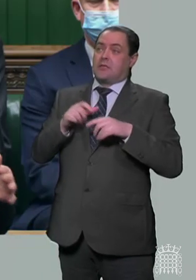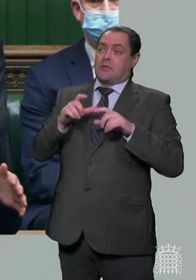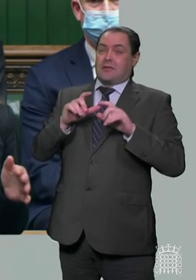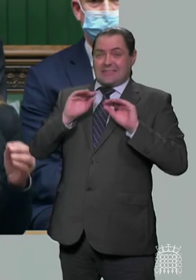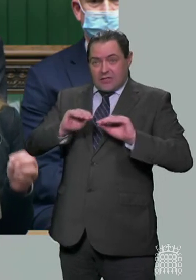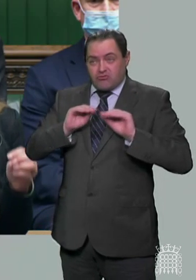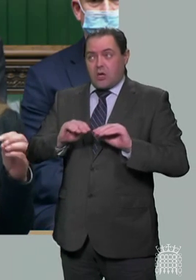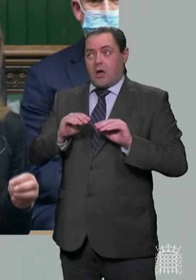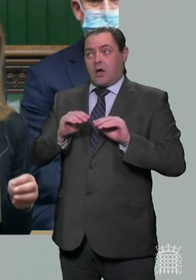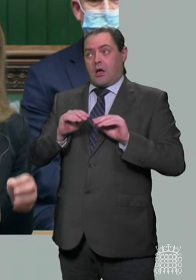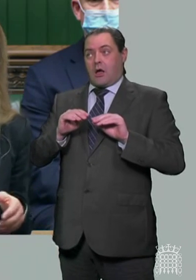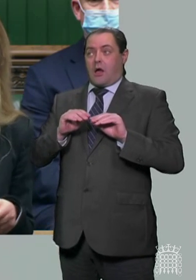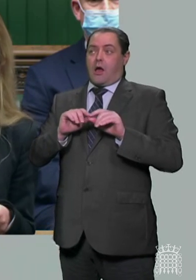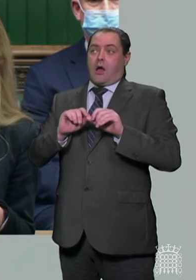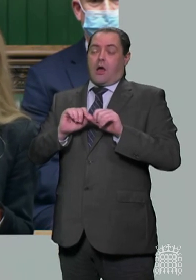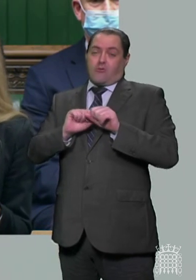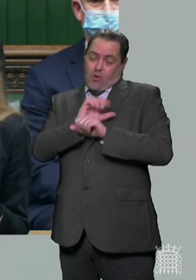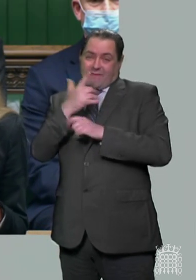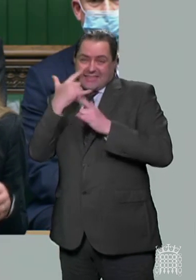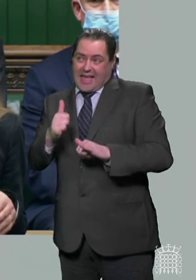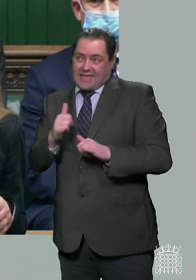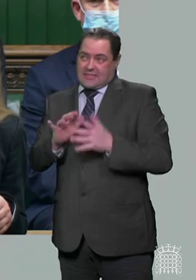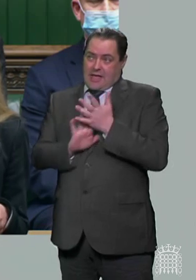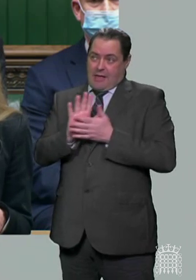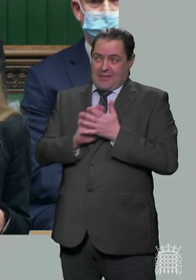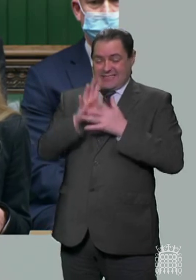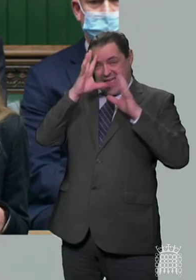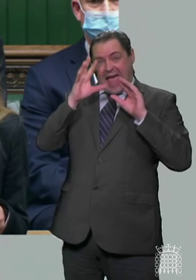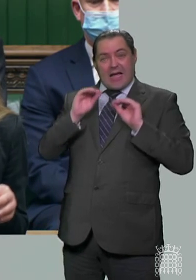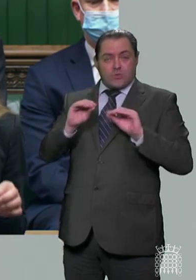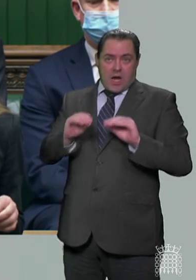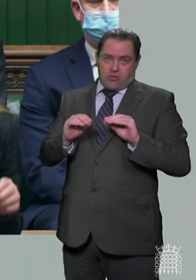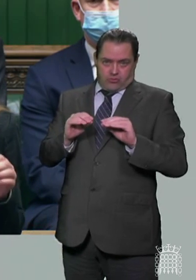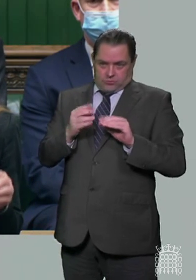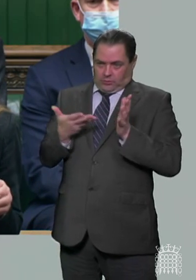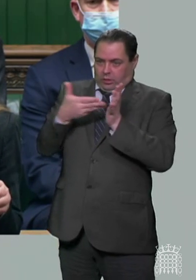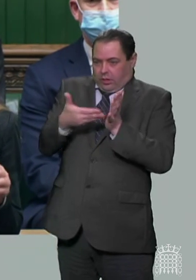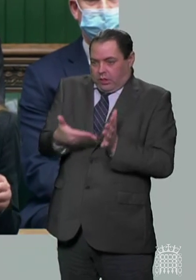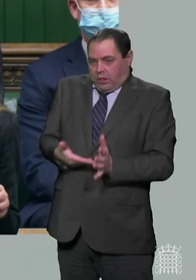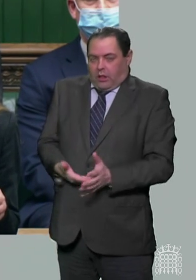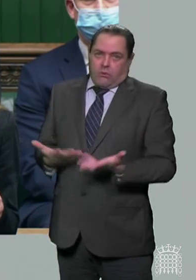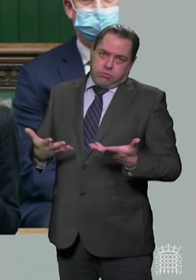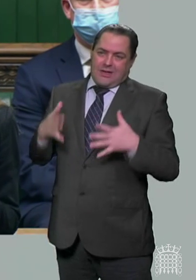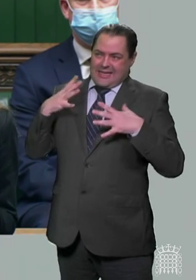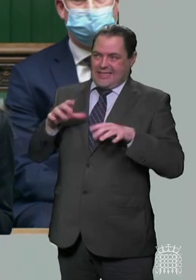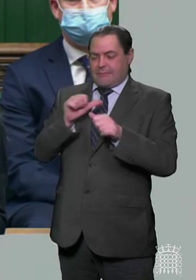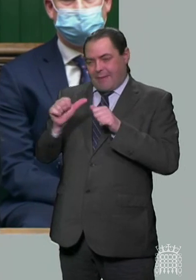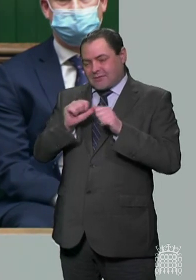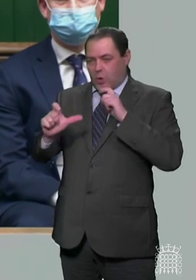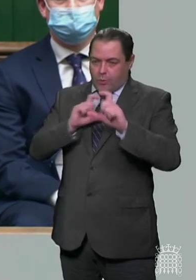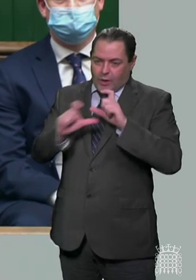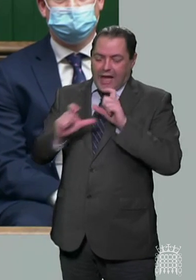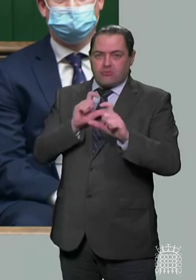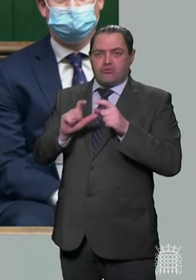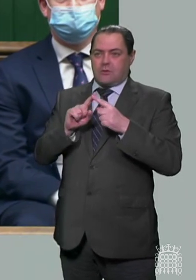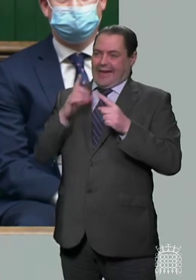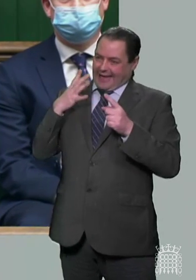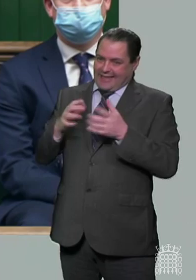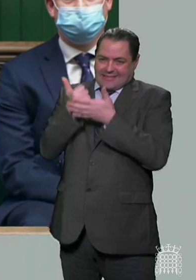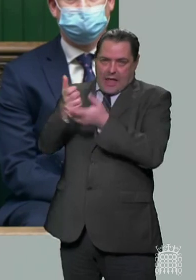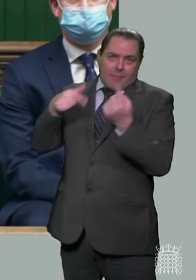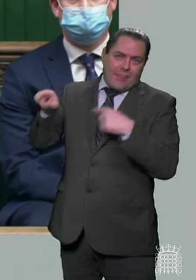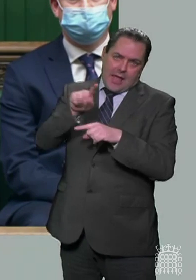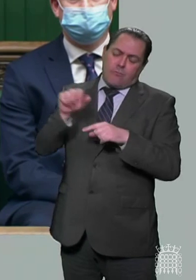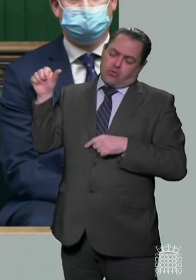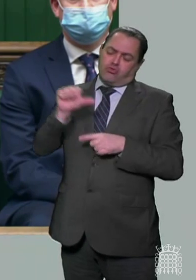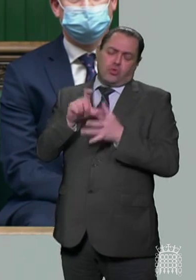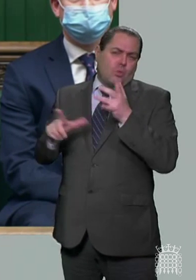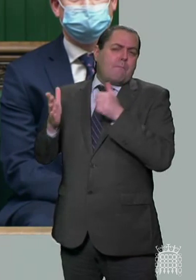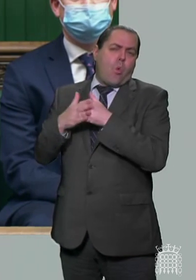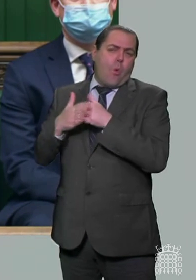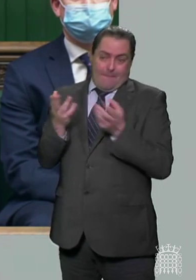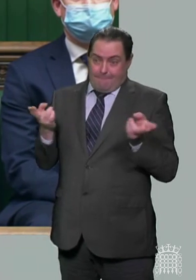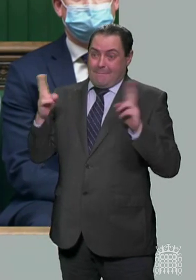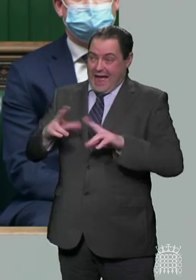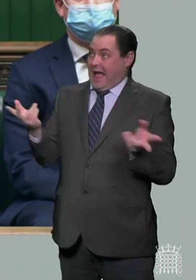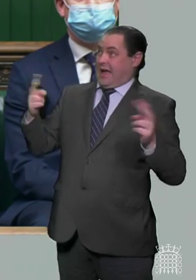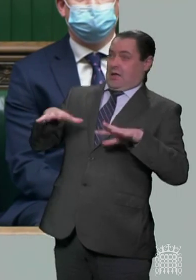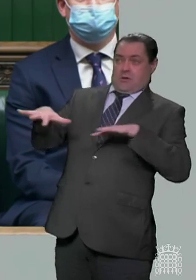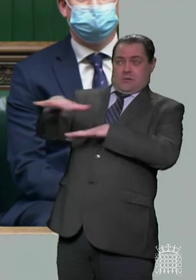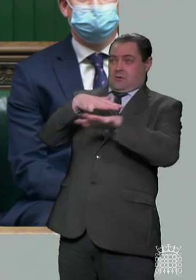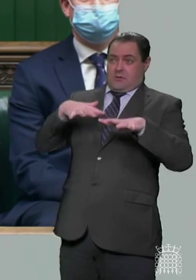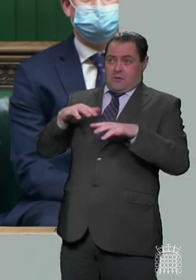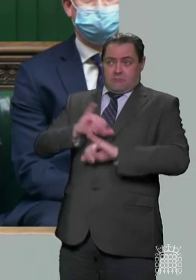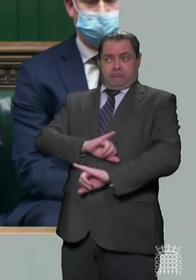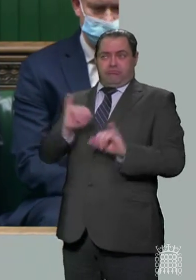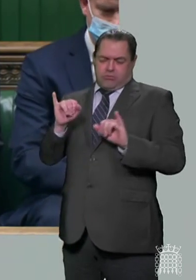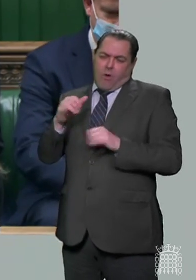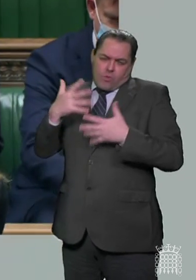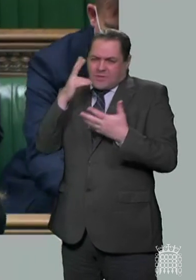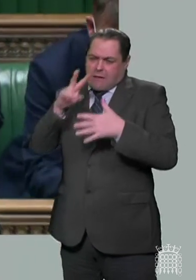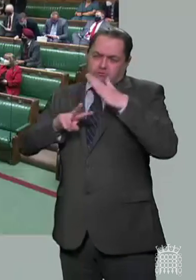Can the Prime Minister at least admit to overstretched staff working in education that communication with schools needs to be better and that more could and should have been done before schools returned to prevent this highly predictable situation?